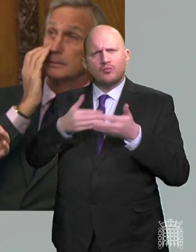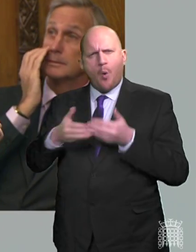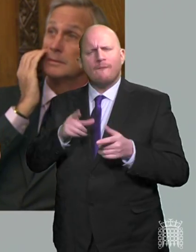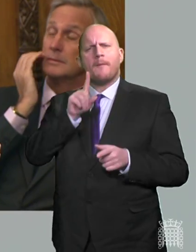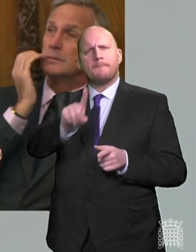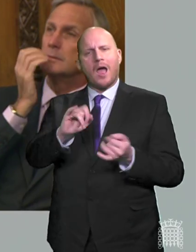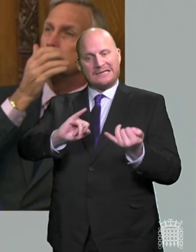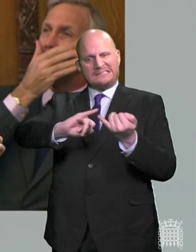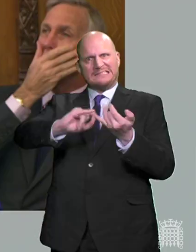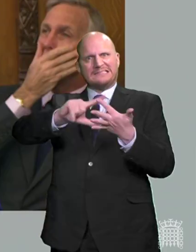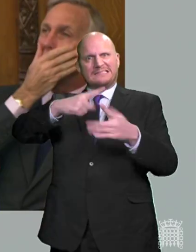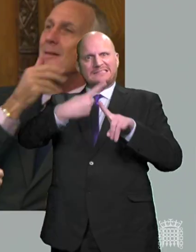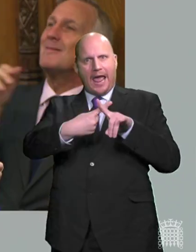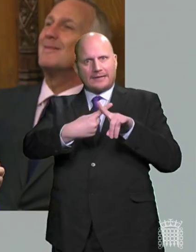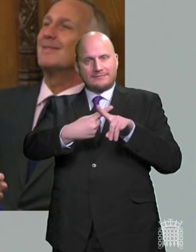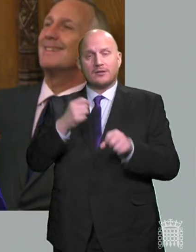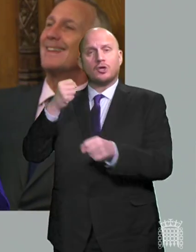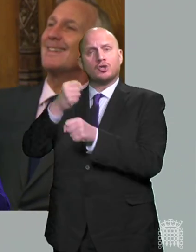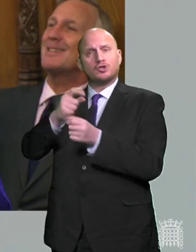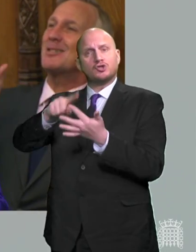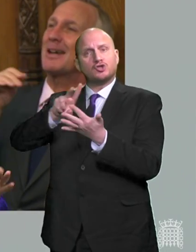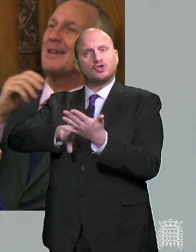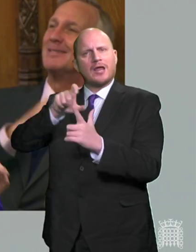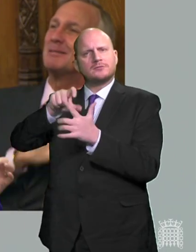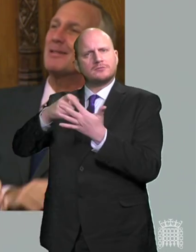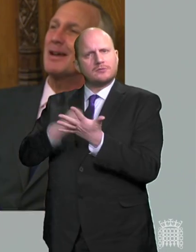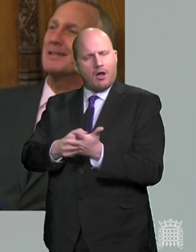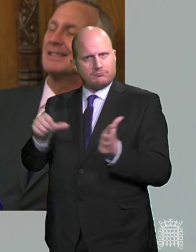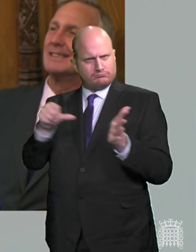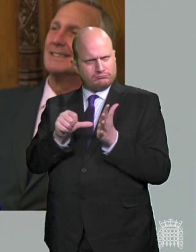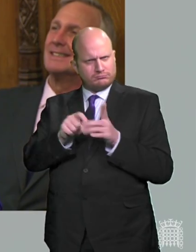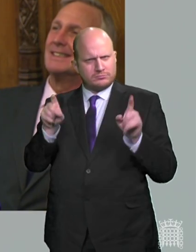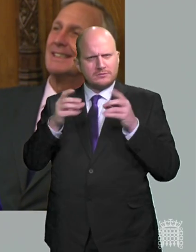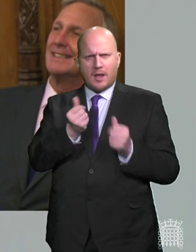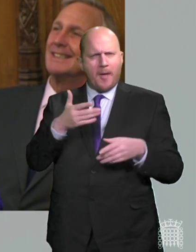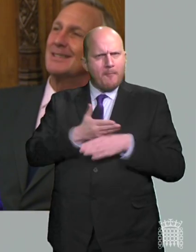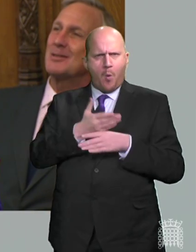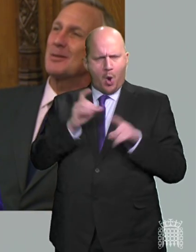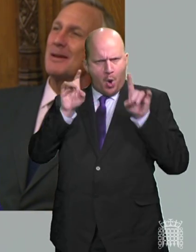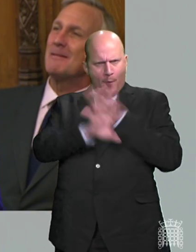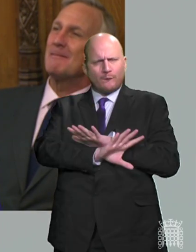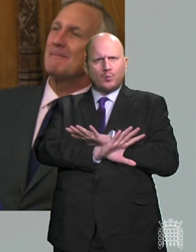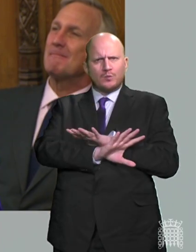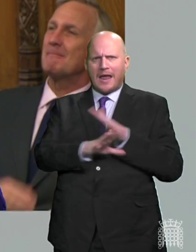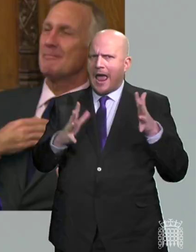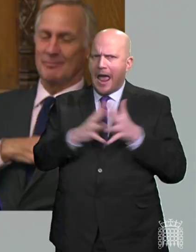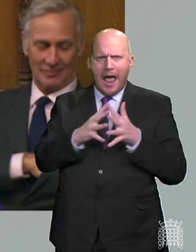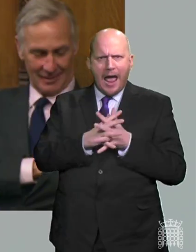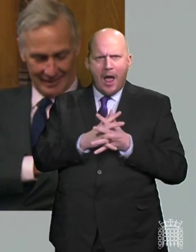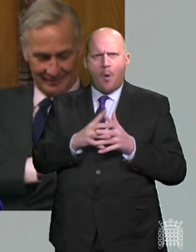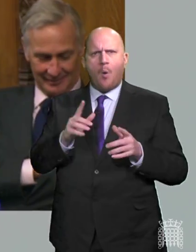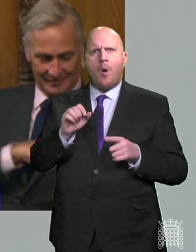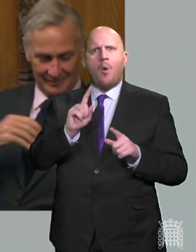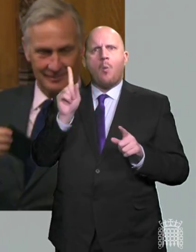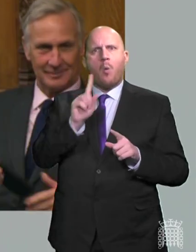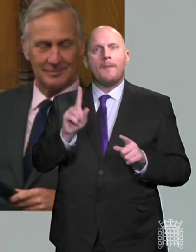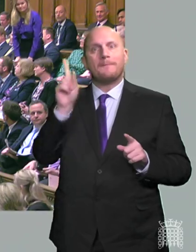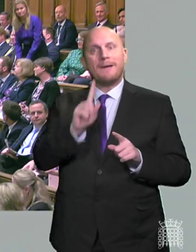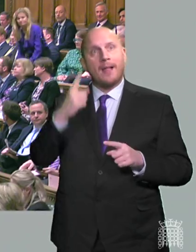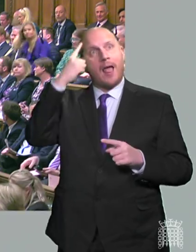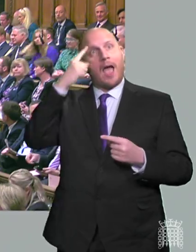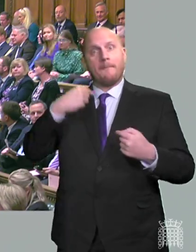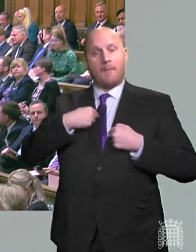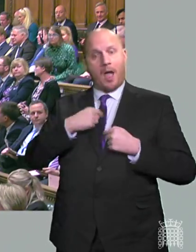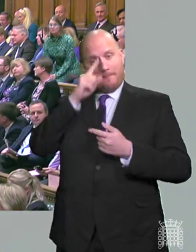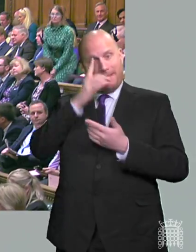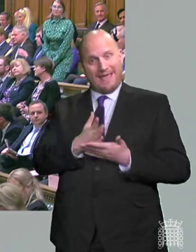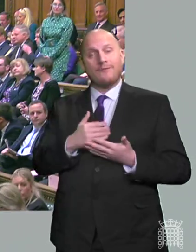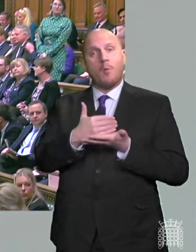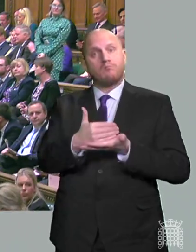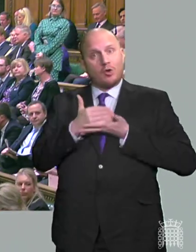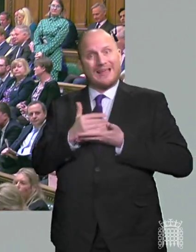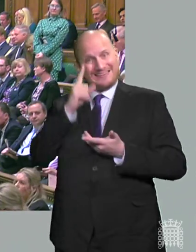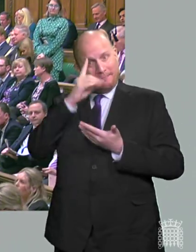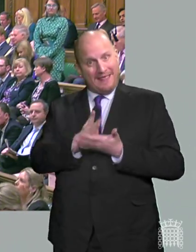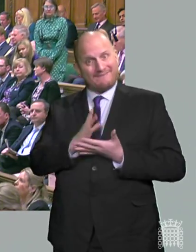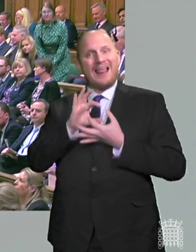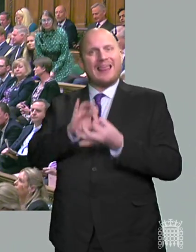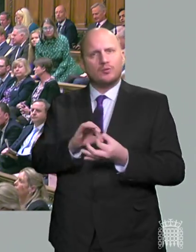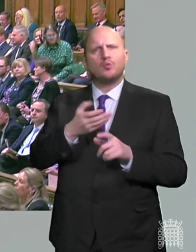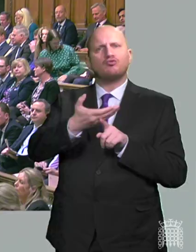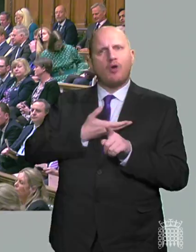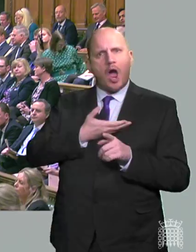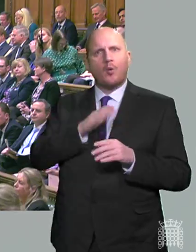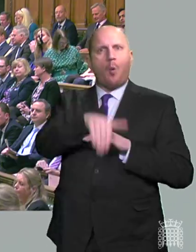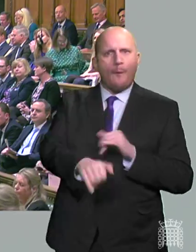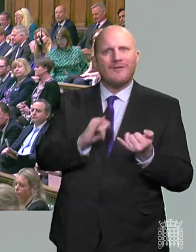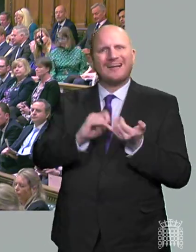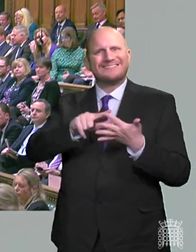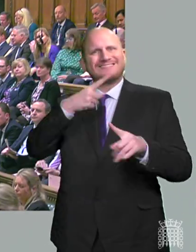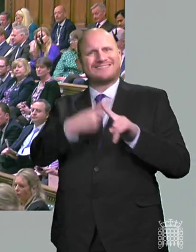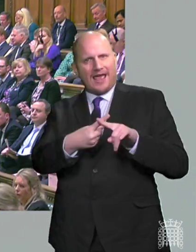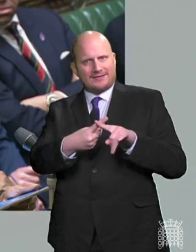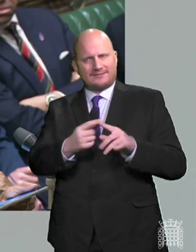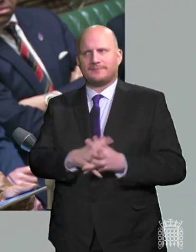The Government will be supporting the Equality and Human Rights Commission in developing a statutory code on workplace harassment.